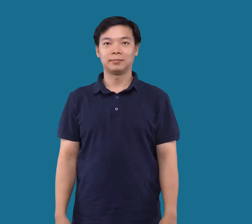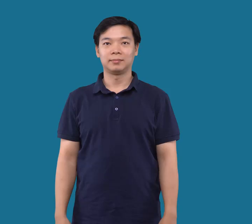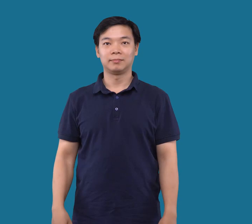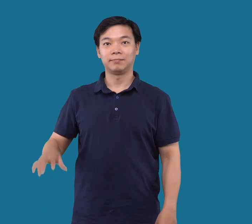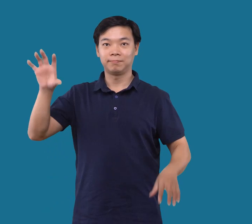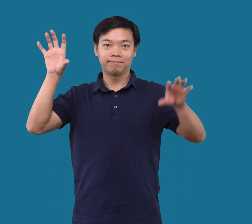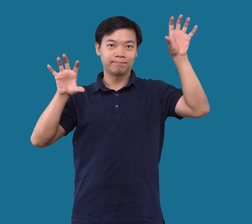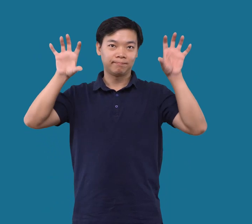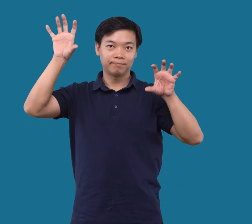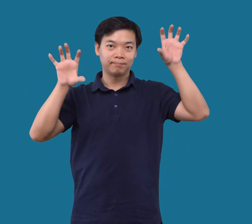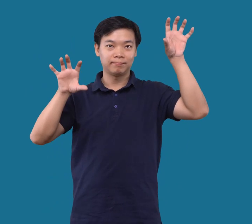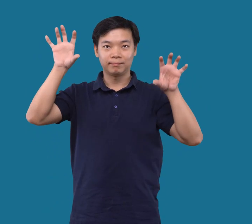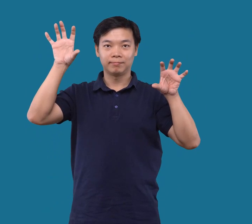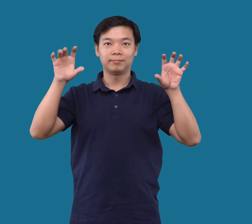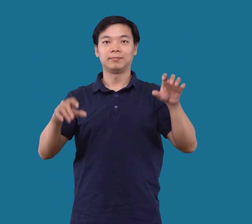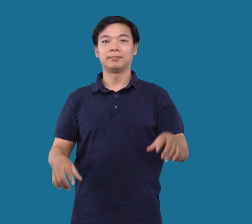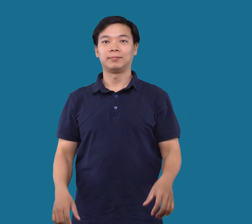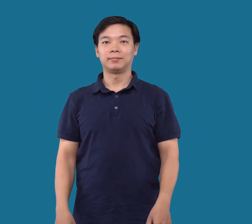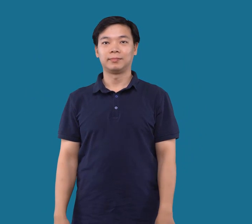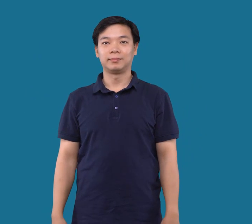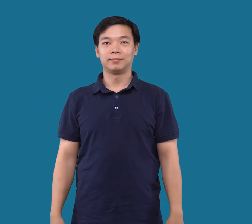con gấu